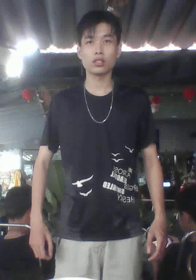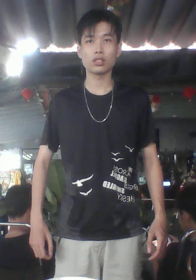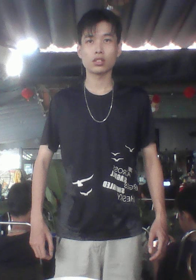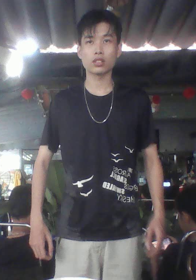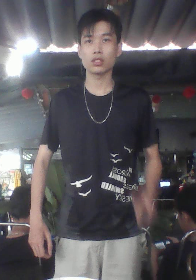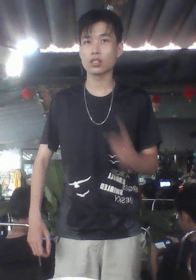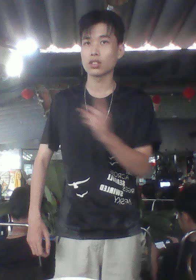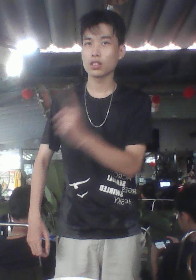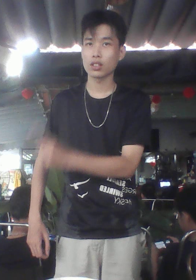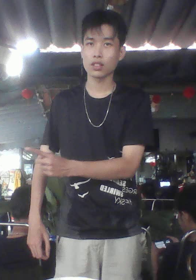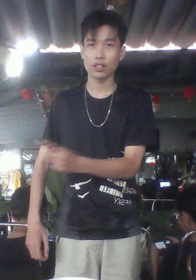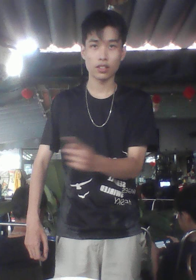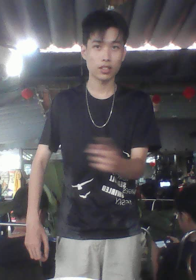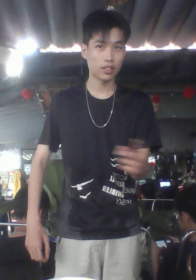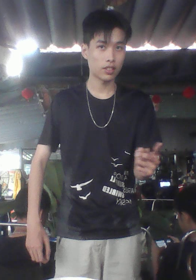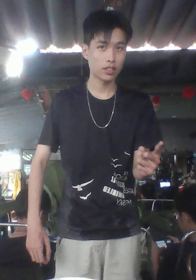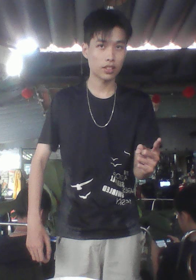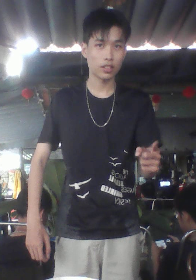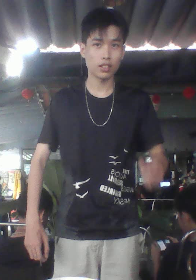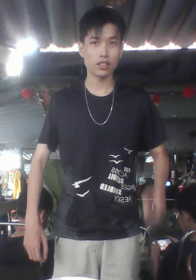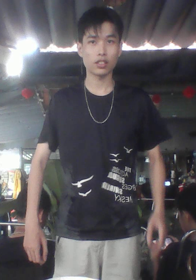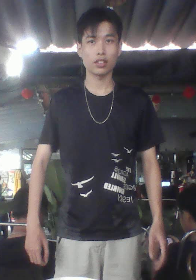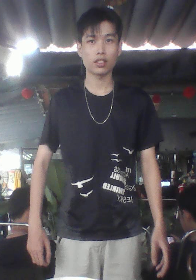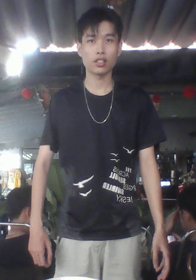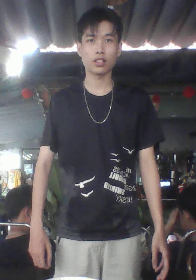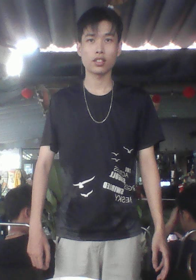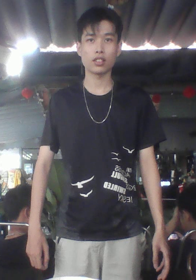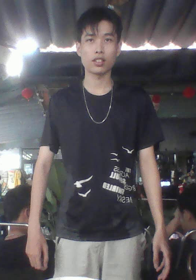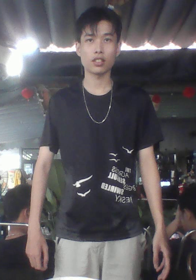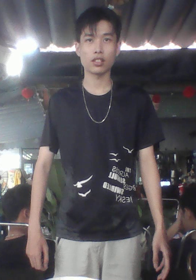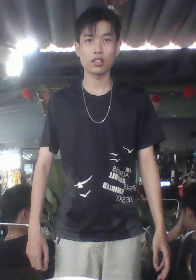cac ban